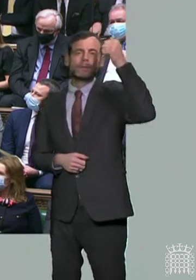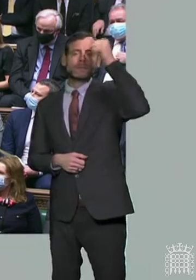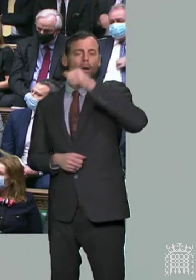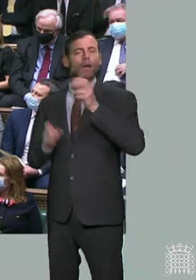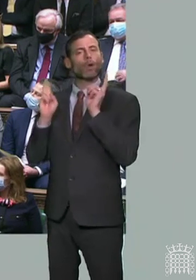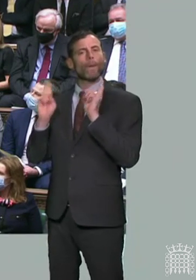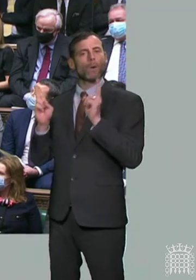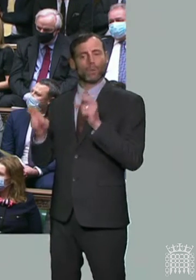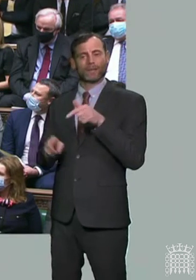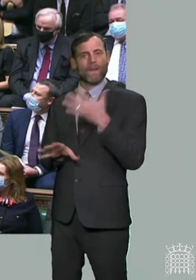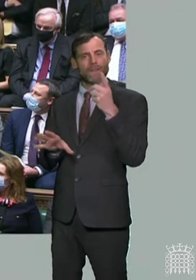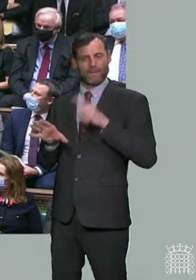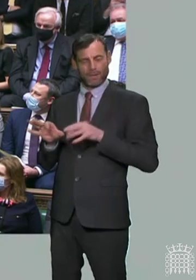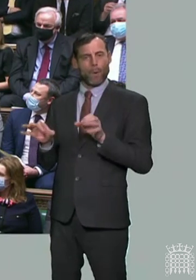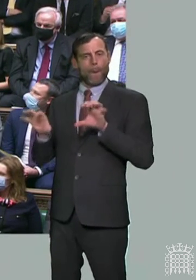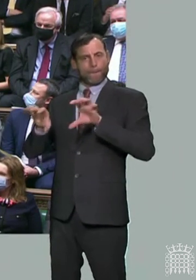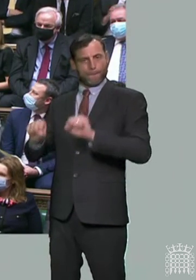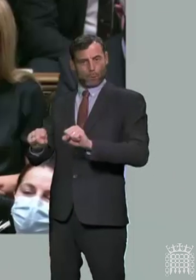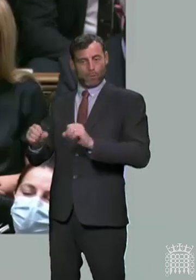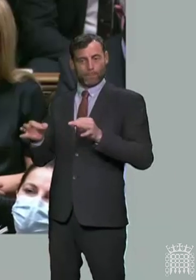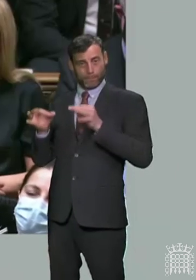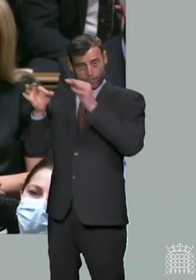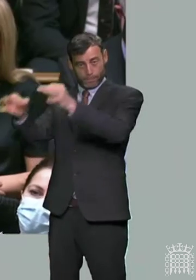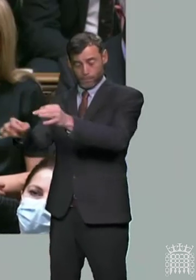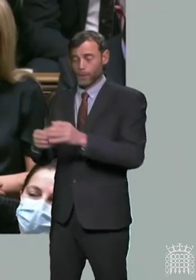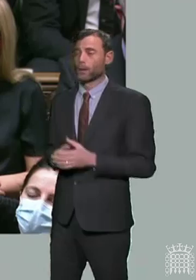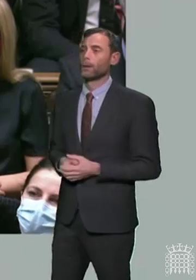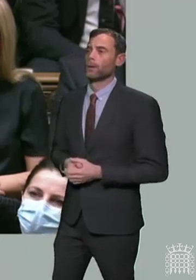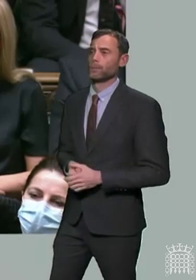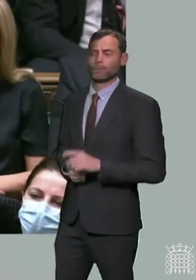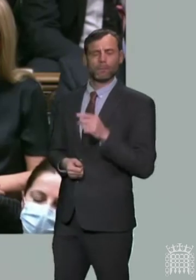However, the M27 is due to be opened as a smart motorway in a couple of months.